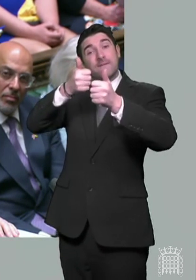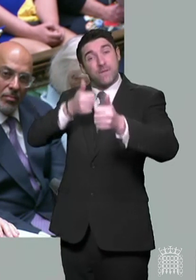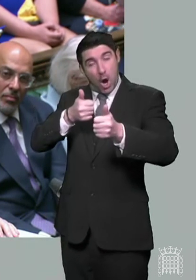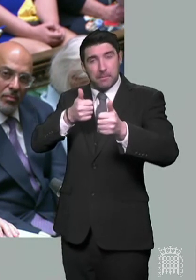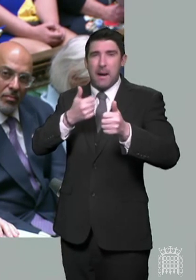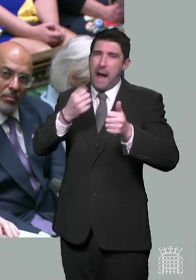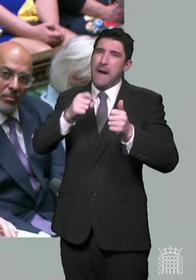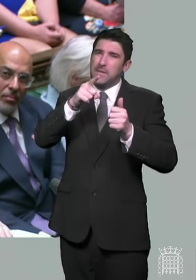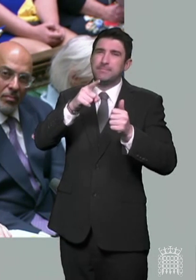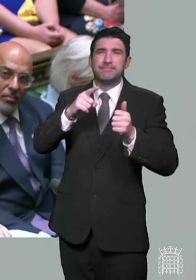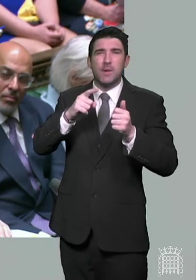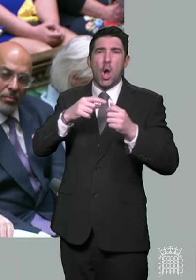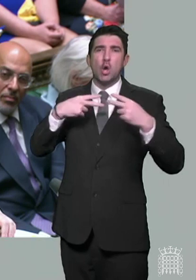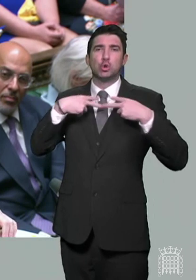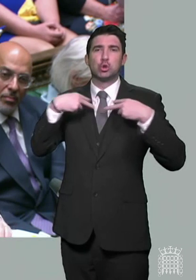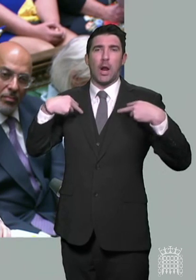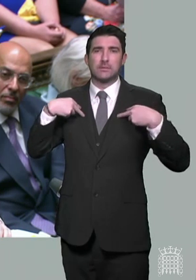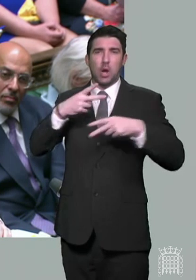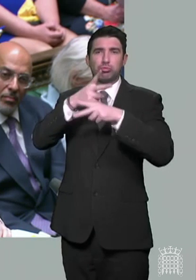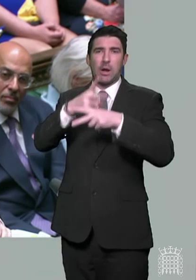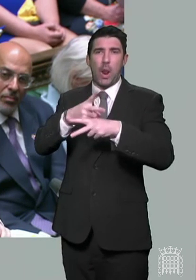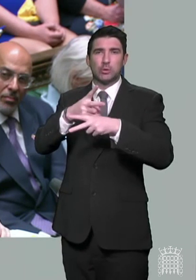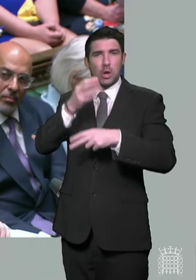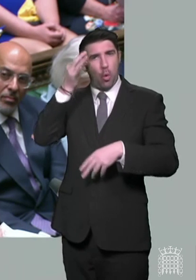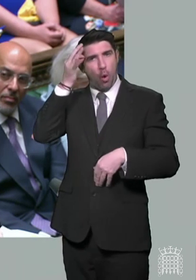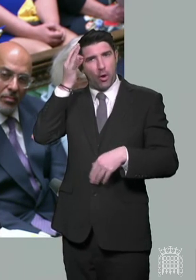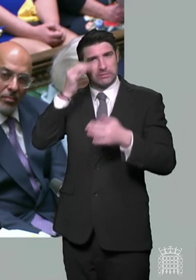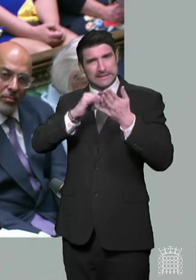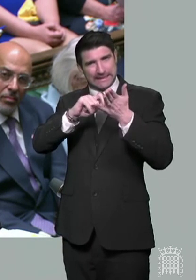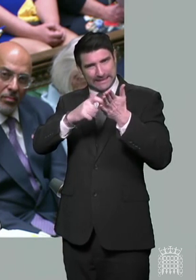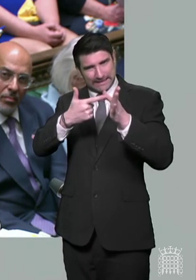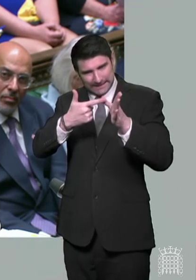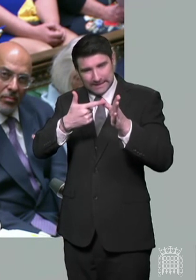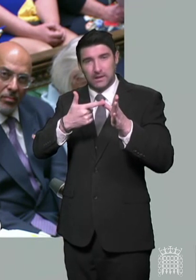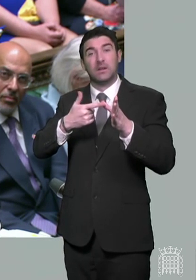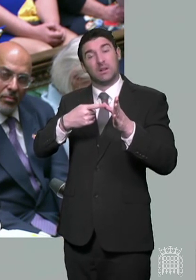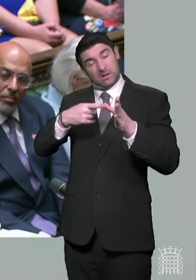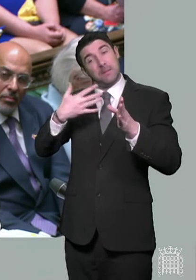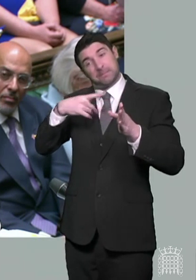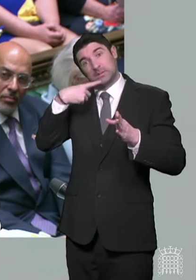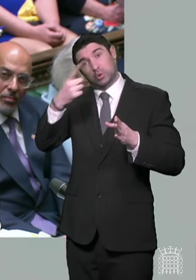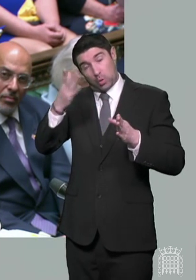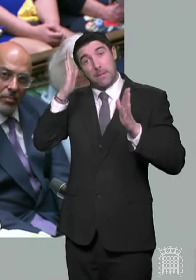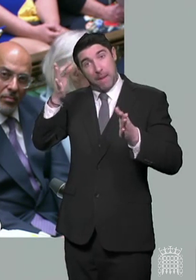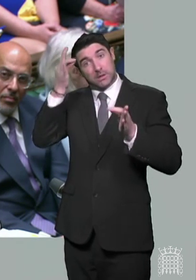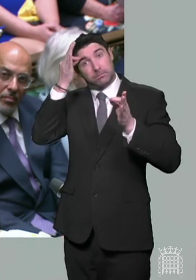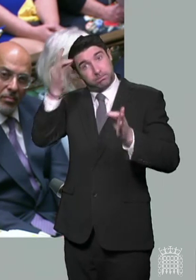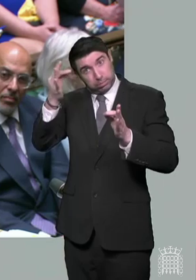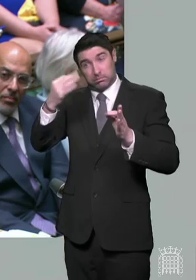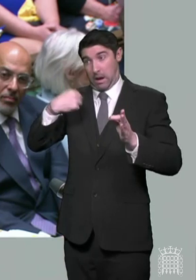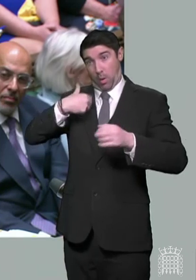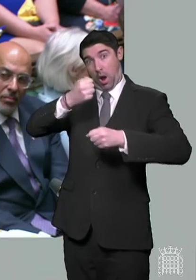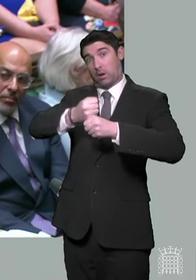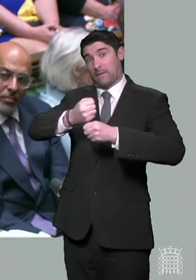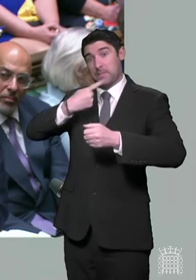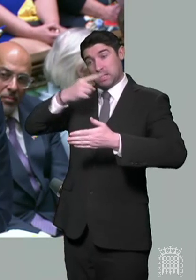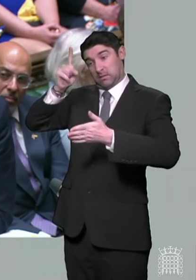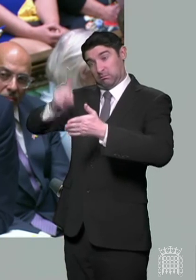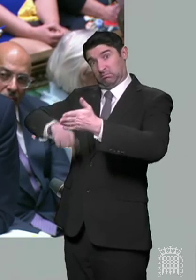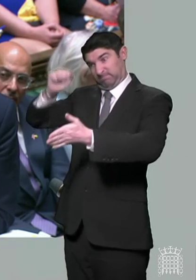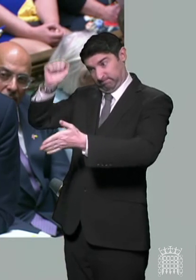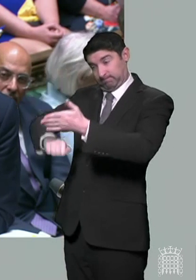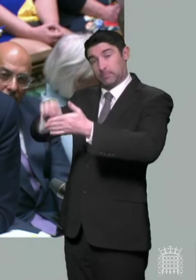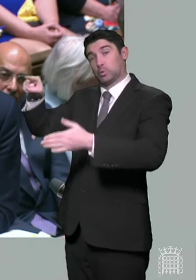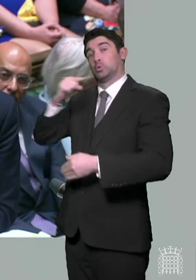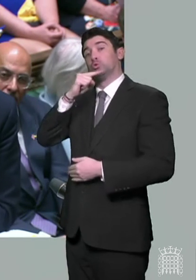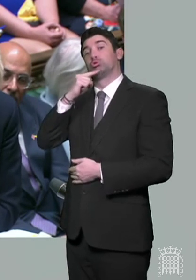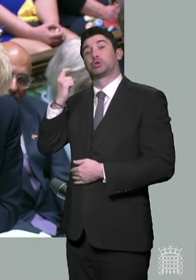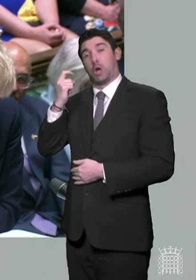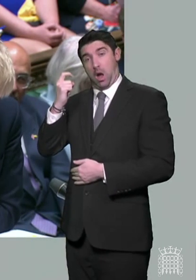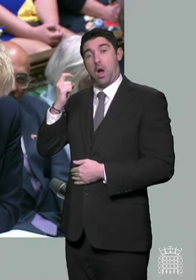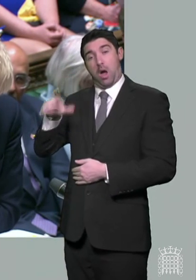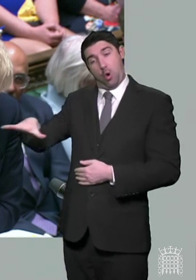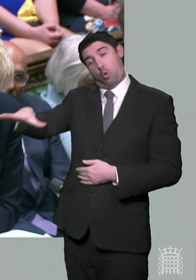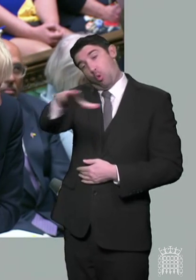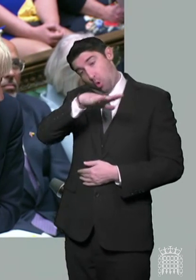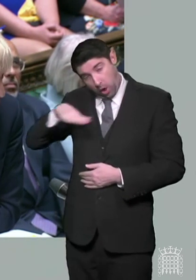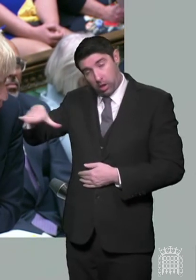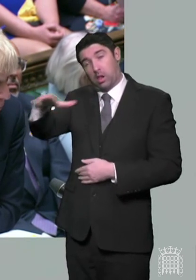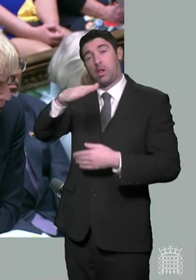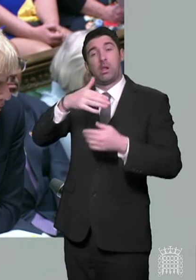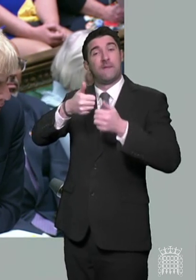They were reminded on 23 February of the need to comply with sanctions regulations and legislation, and there are regular checks to ensure that they are doing so.